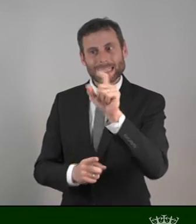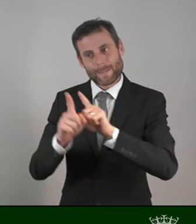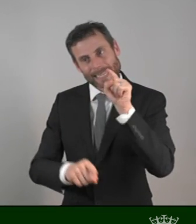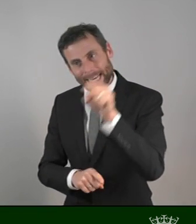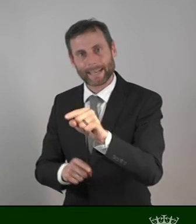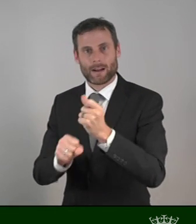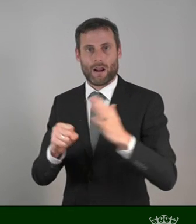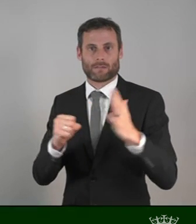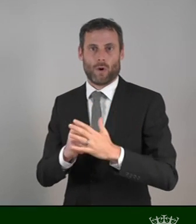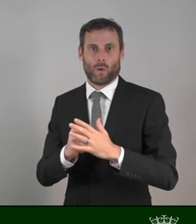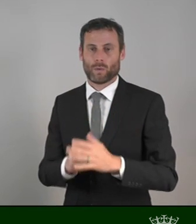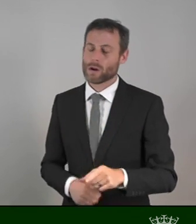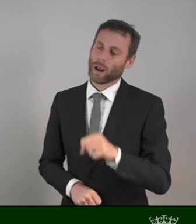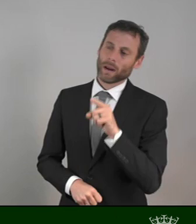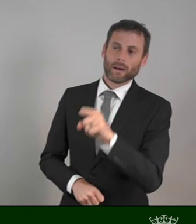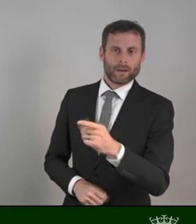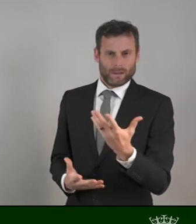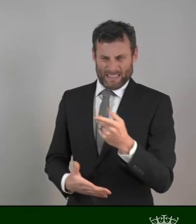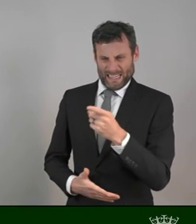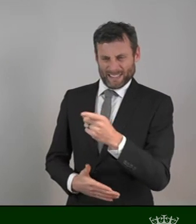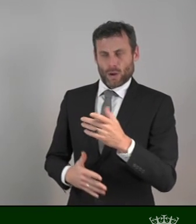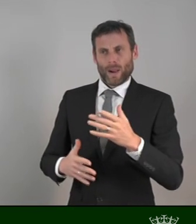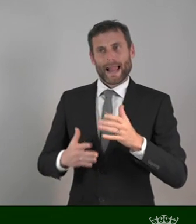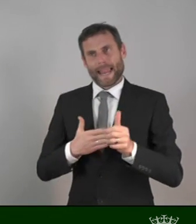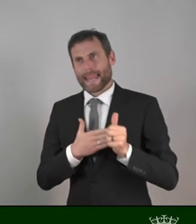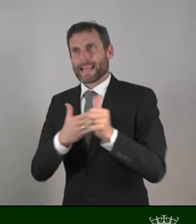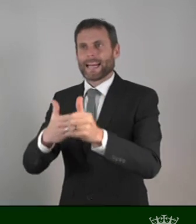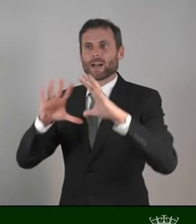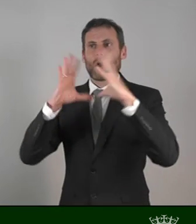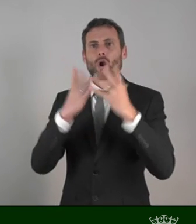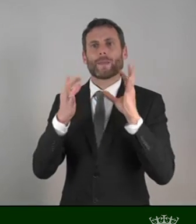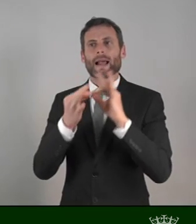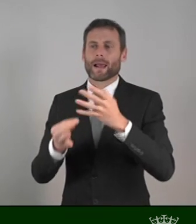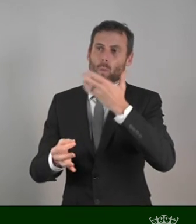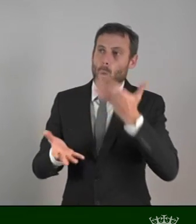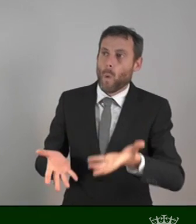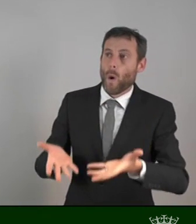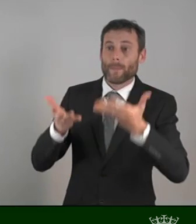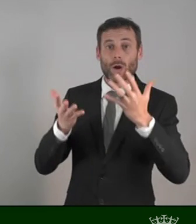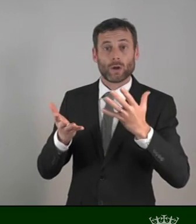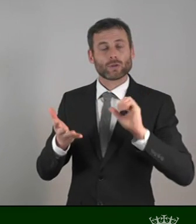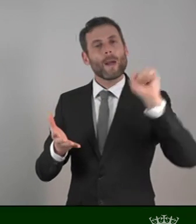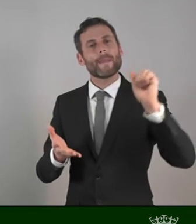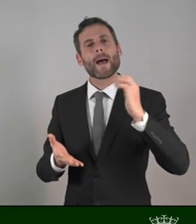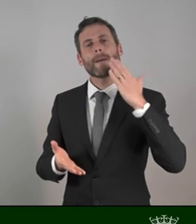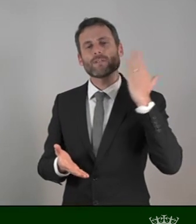Speaking of failing to take a global lead on climate change, the US Secretary of State is visiting later today.